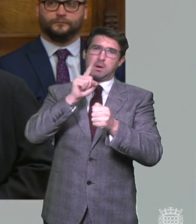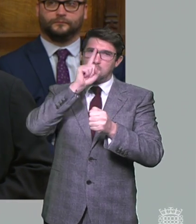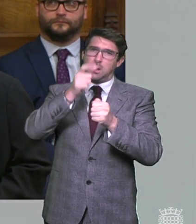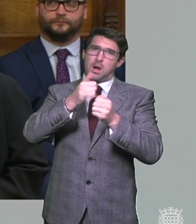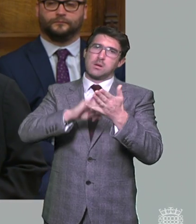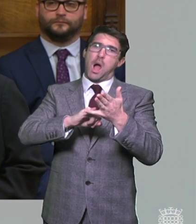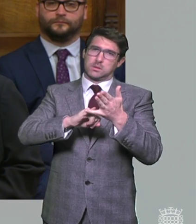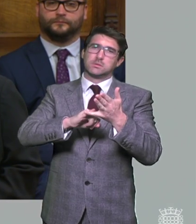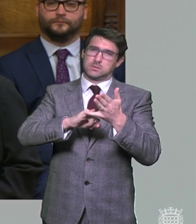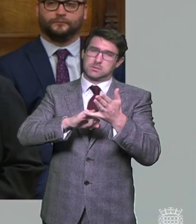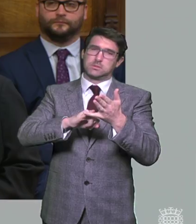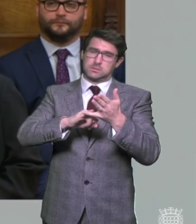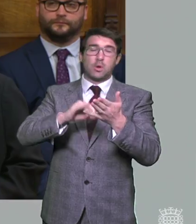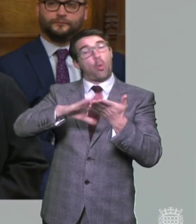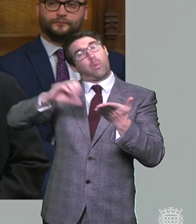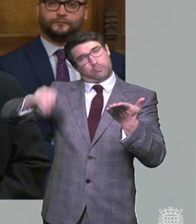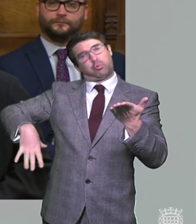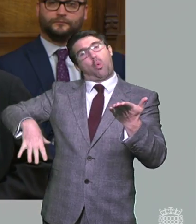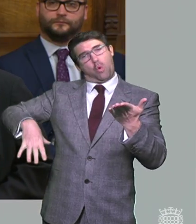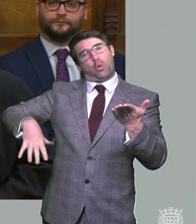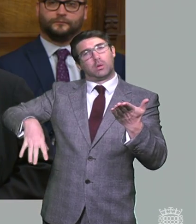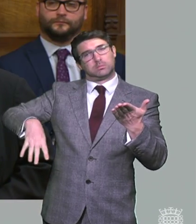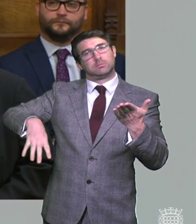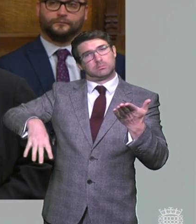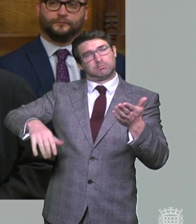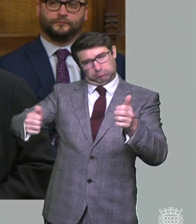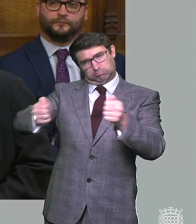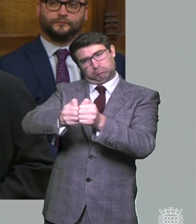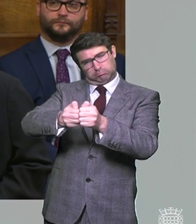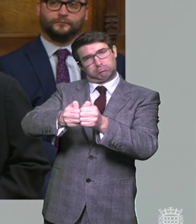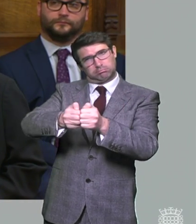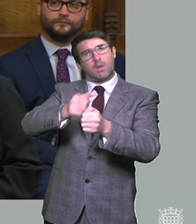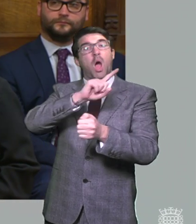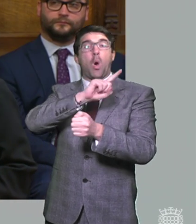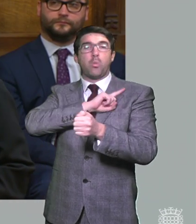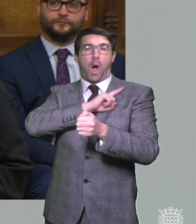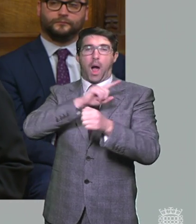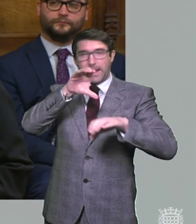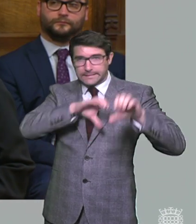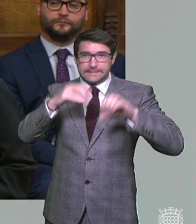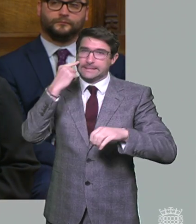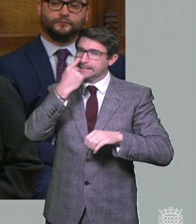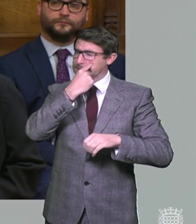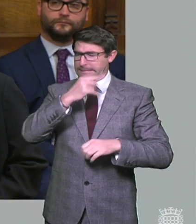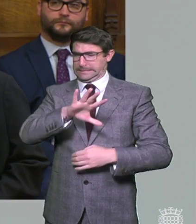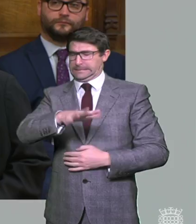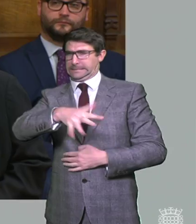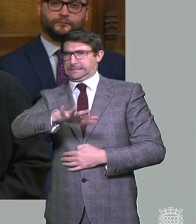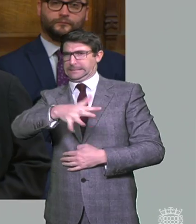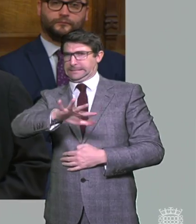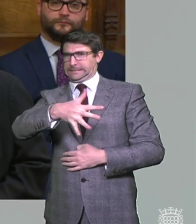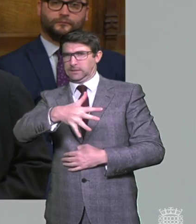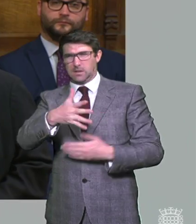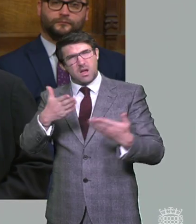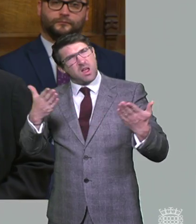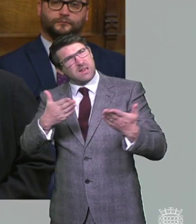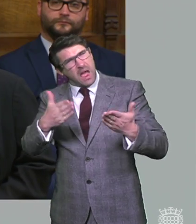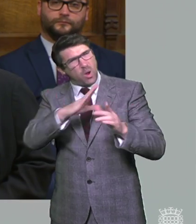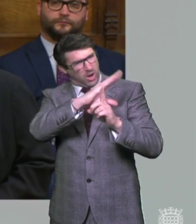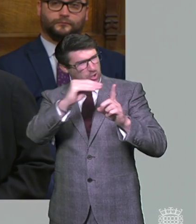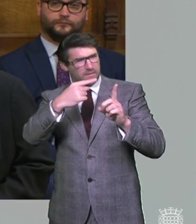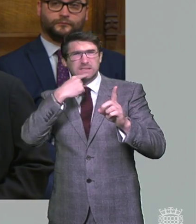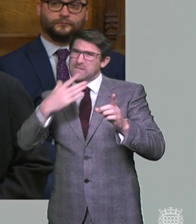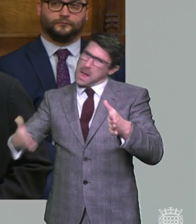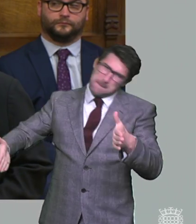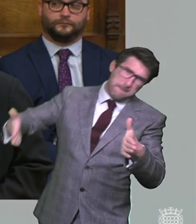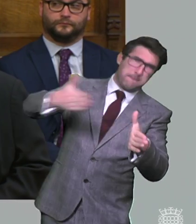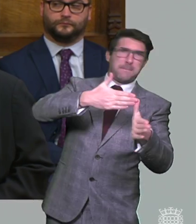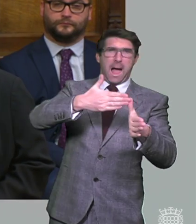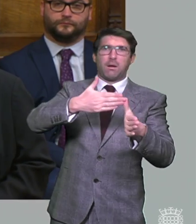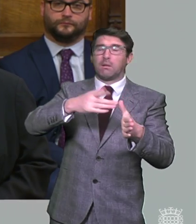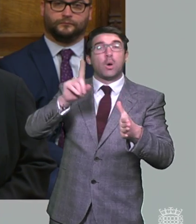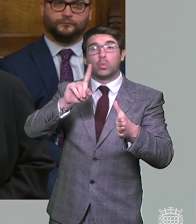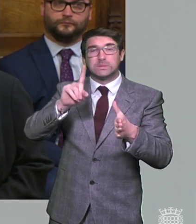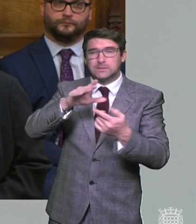Despite that, the Government have decided to reverse that moratorium, committing to granting fracking licences only in areas that have local consent.